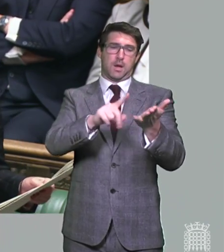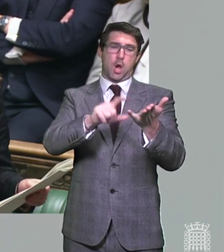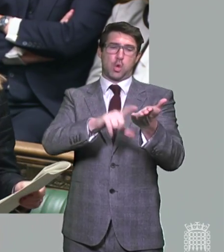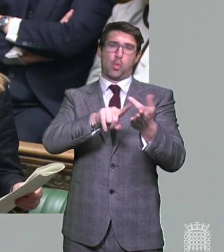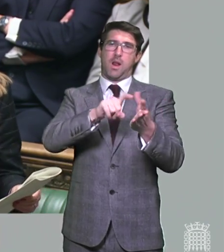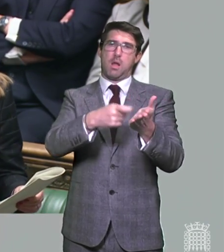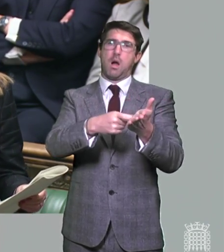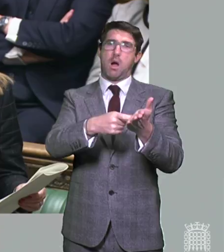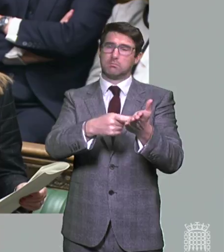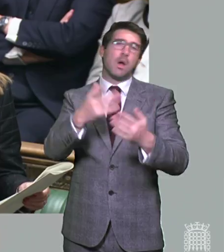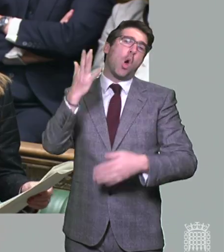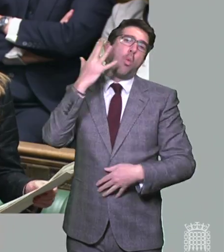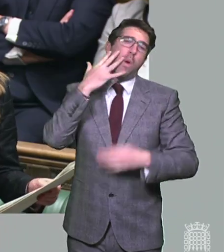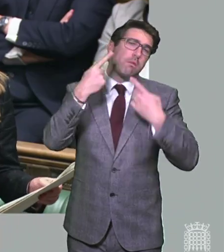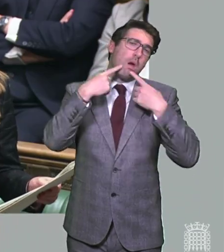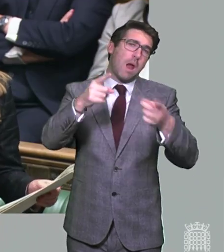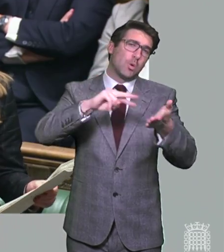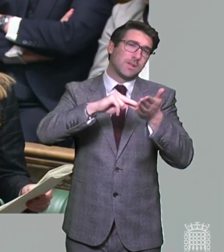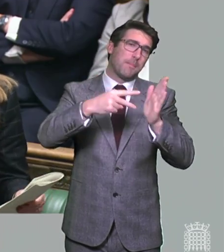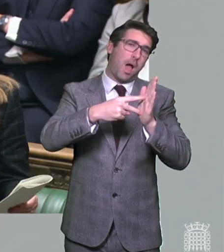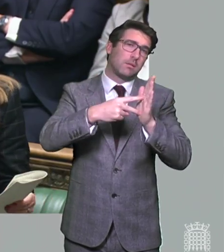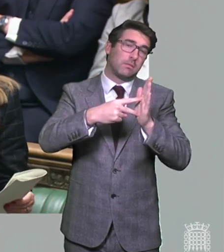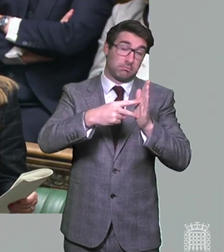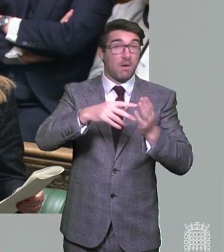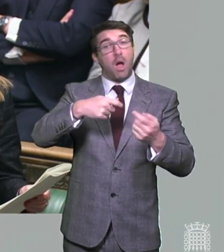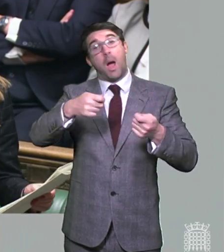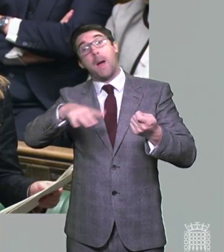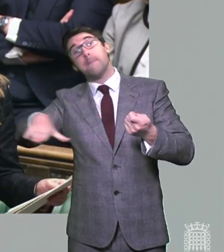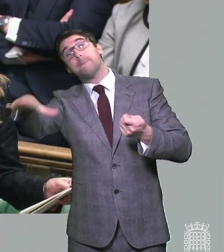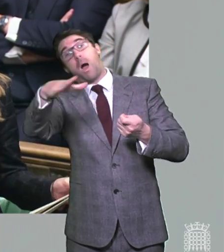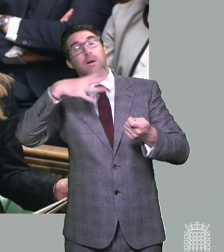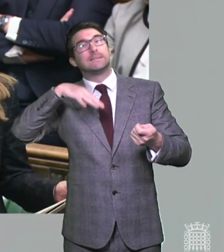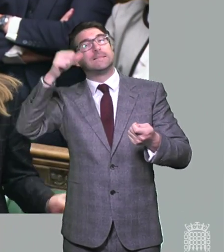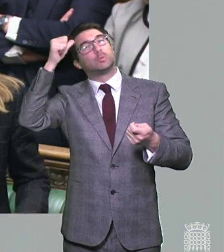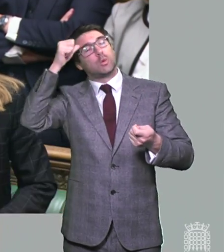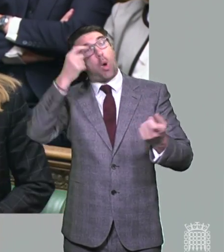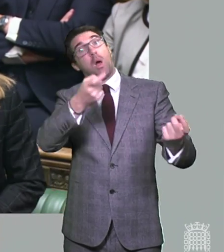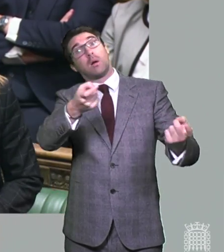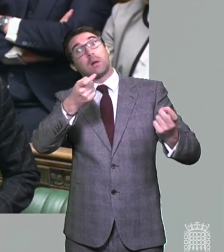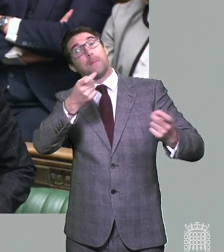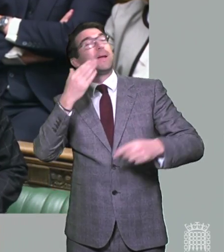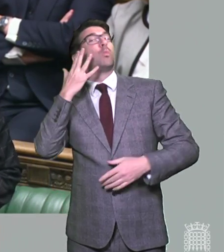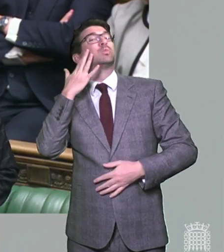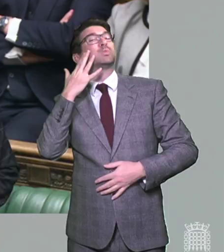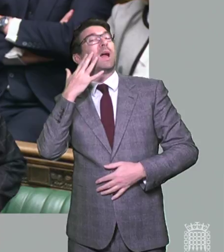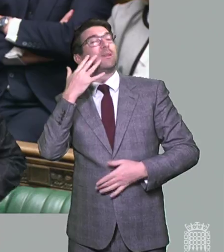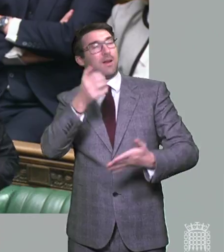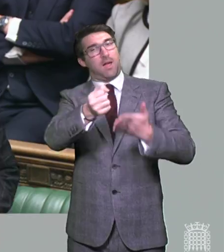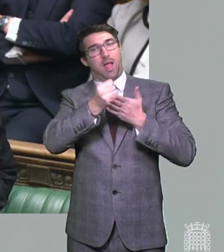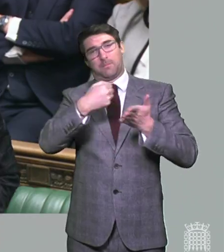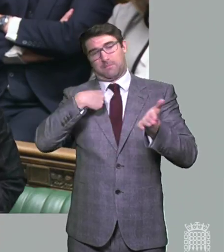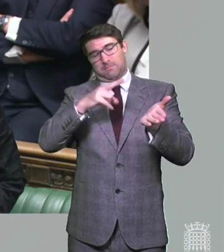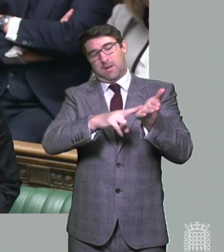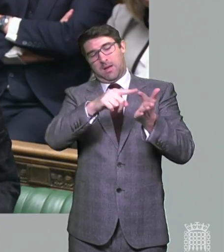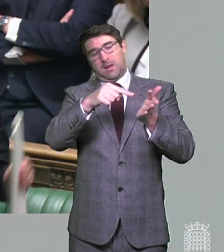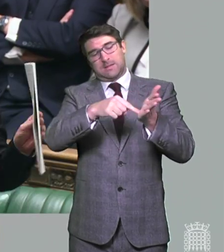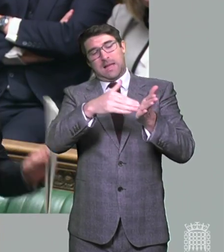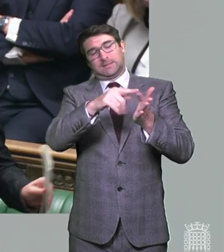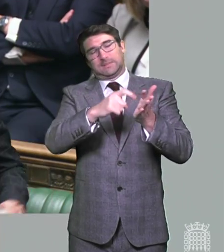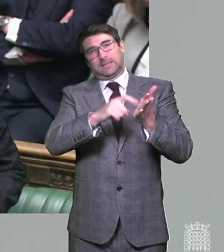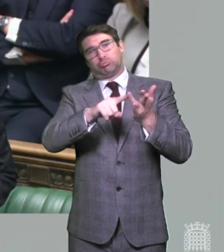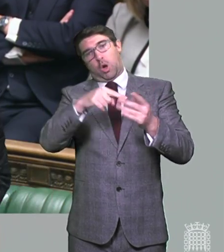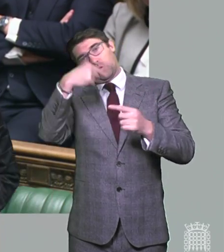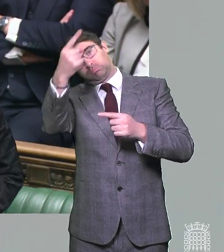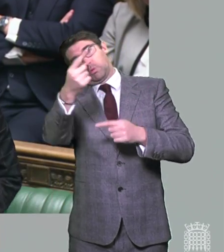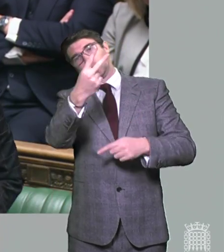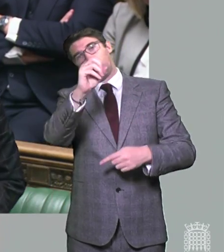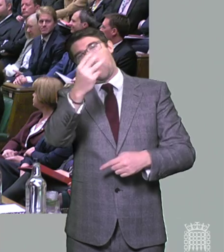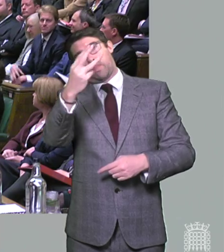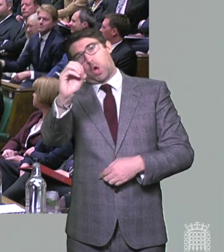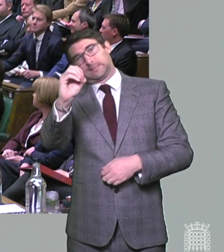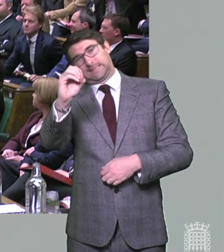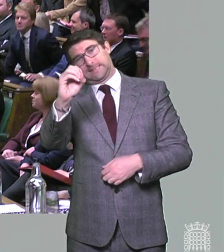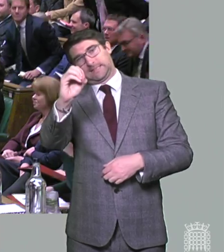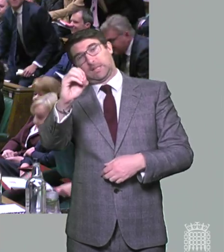The market needs the confidence to invest in new nuclear, such as at Wylfa in my constituency of Ynys Môn, to help us to achieve net zero, for our energy security, and to get thousands of high-quality jobs.